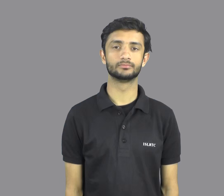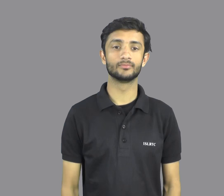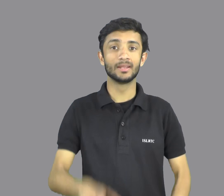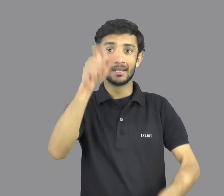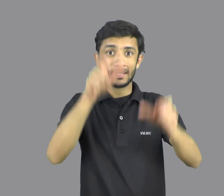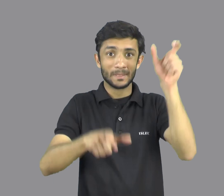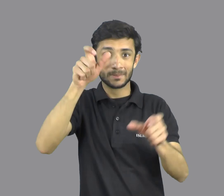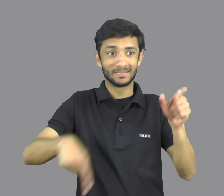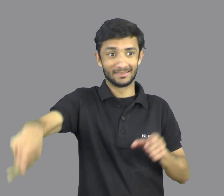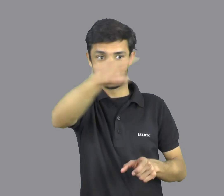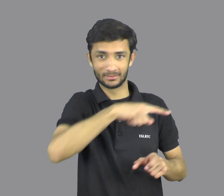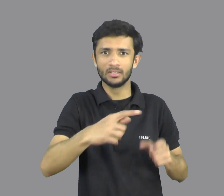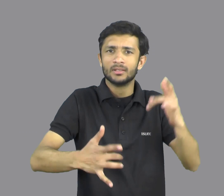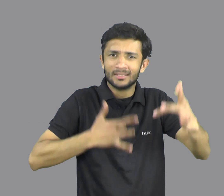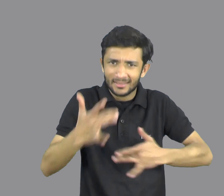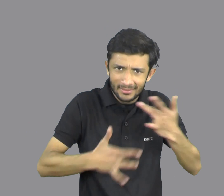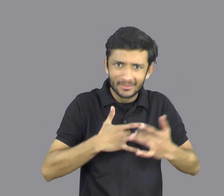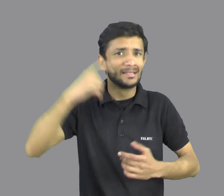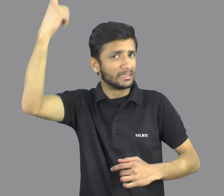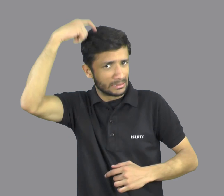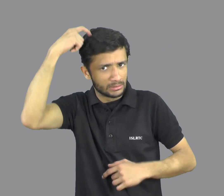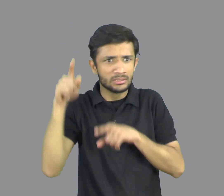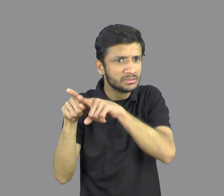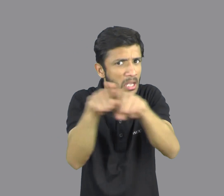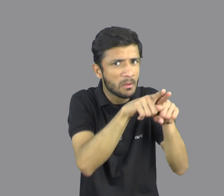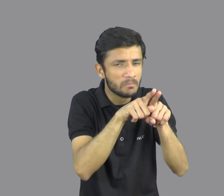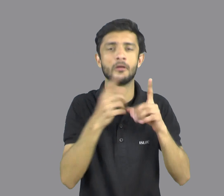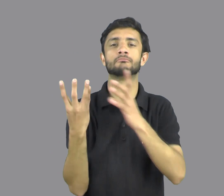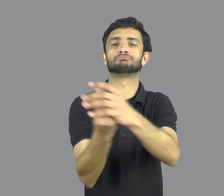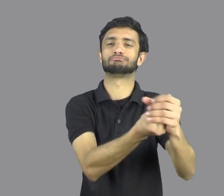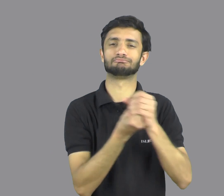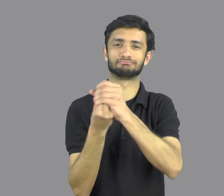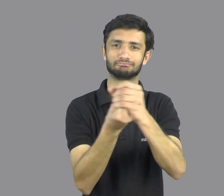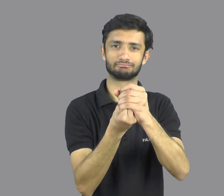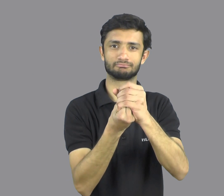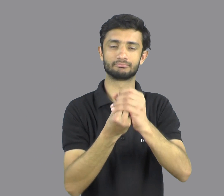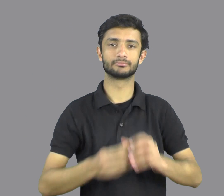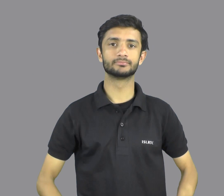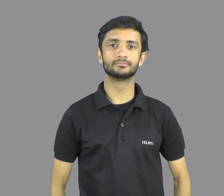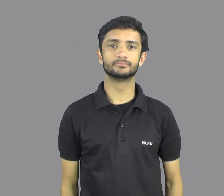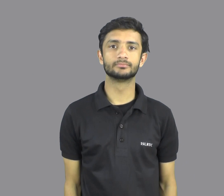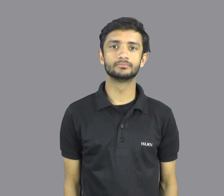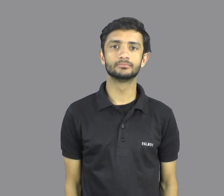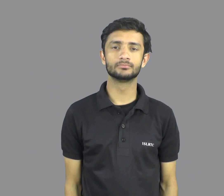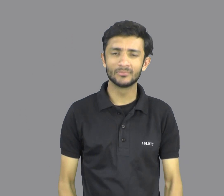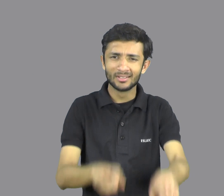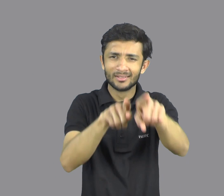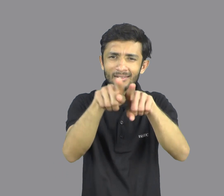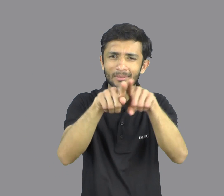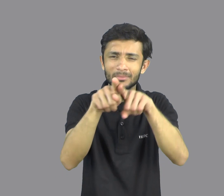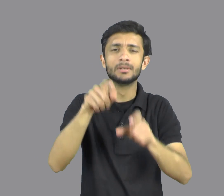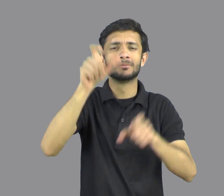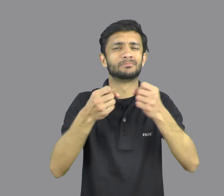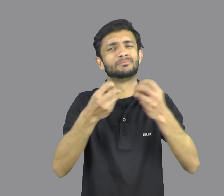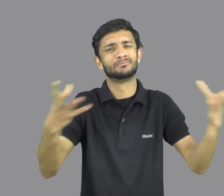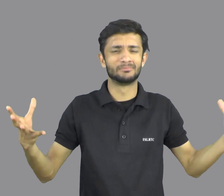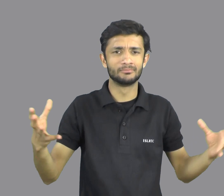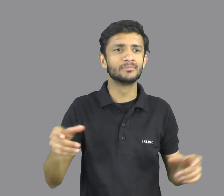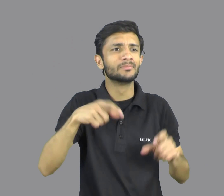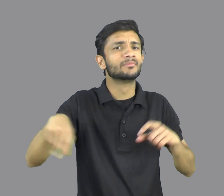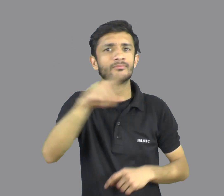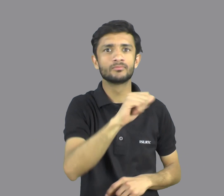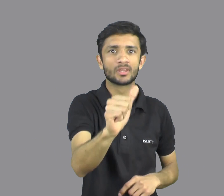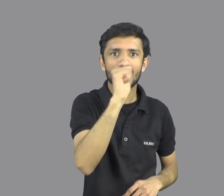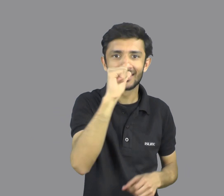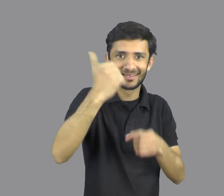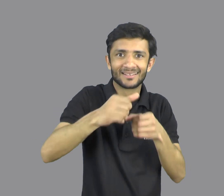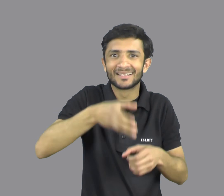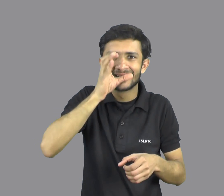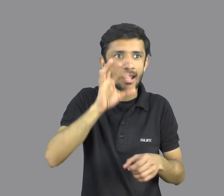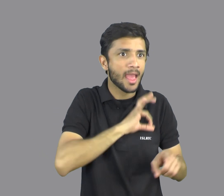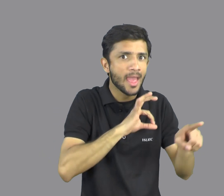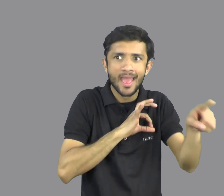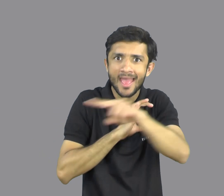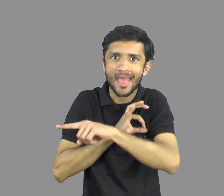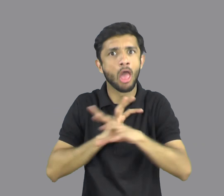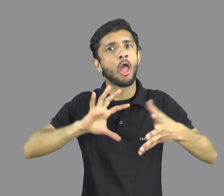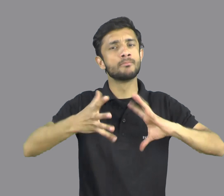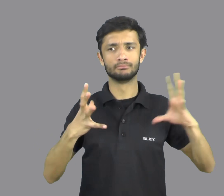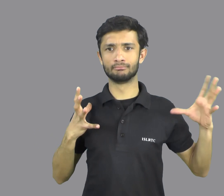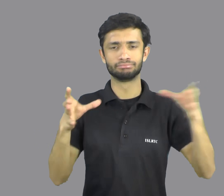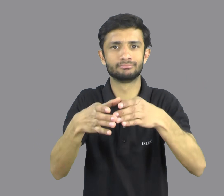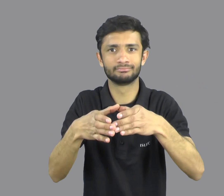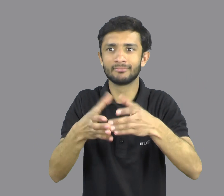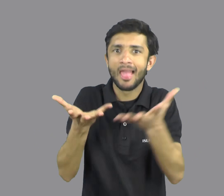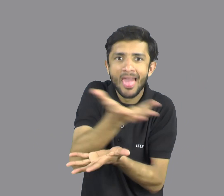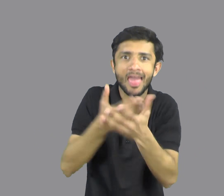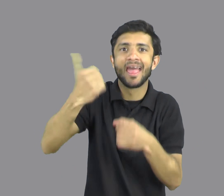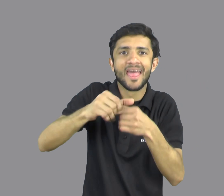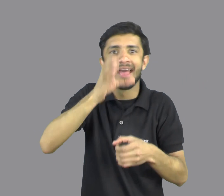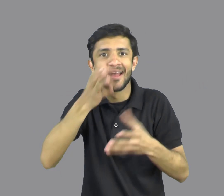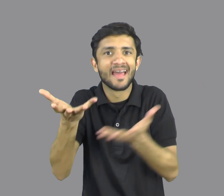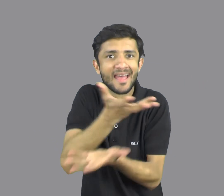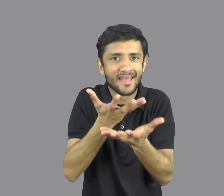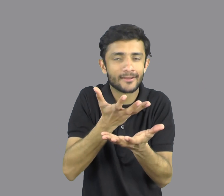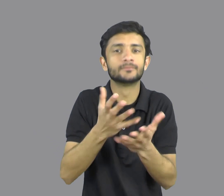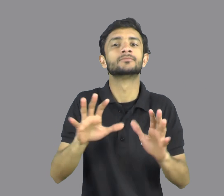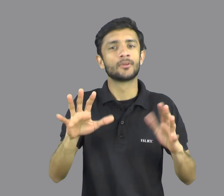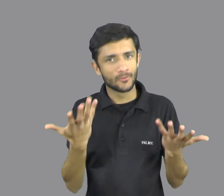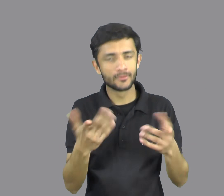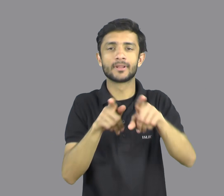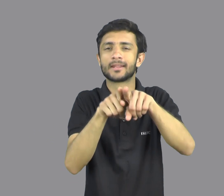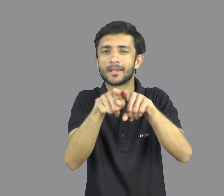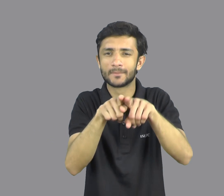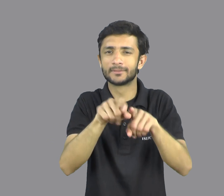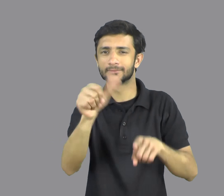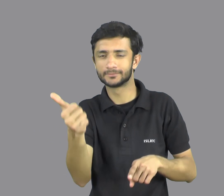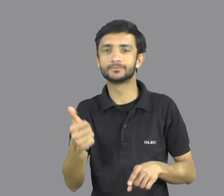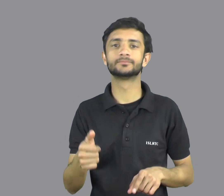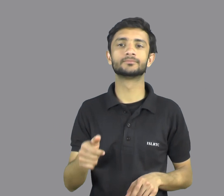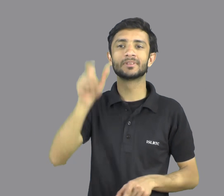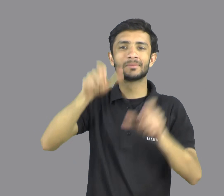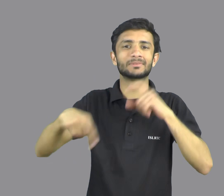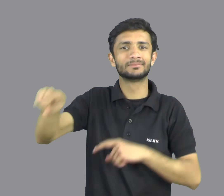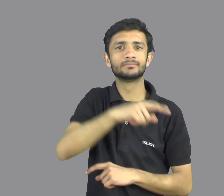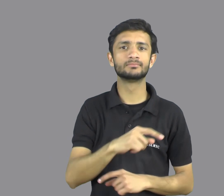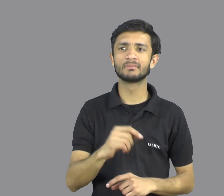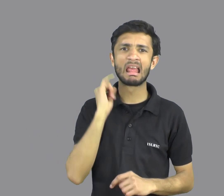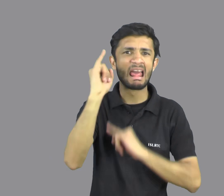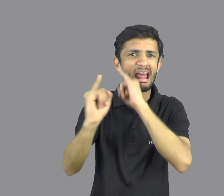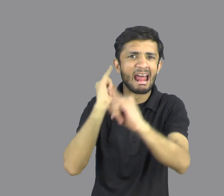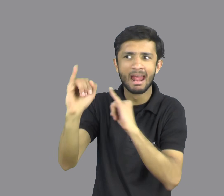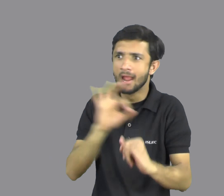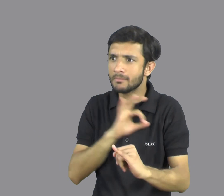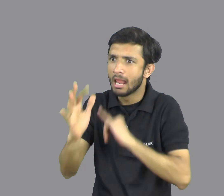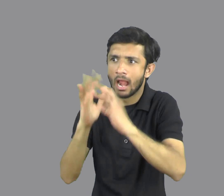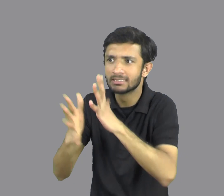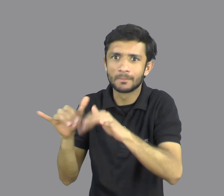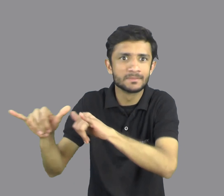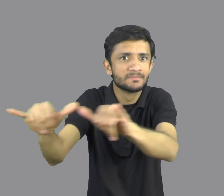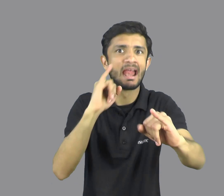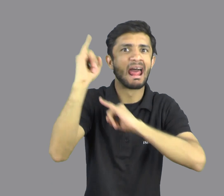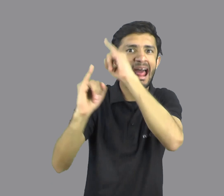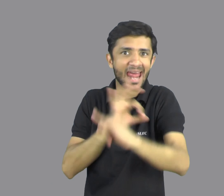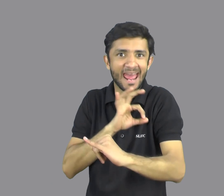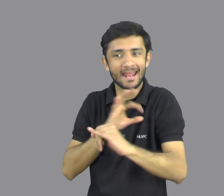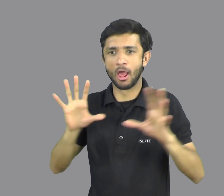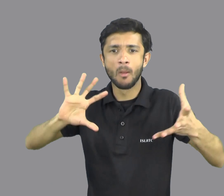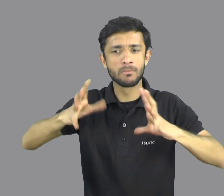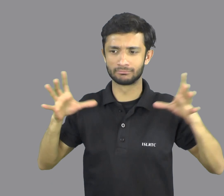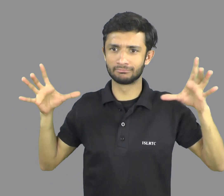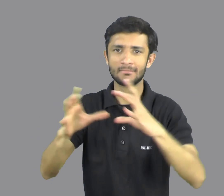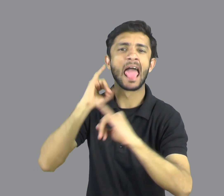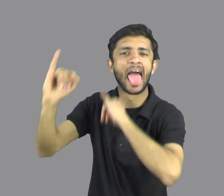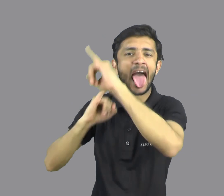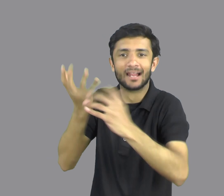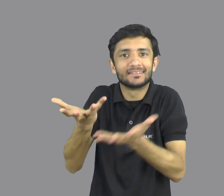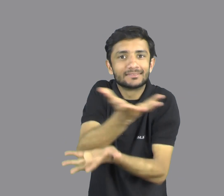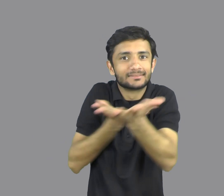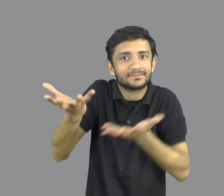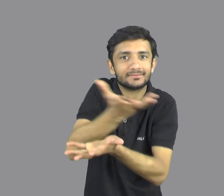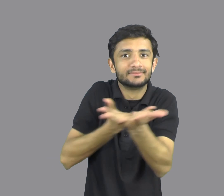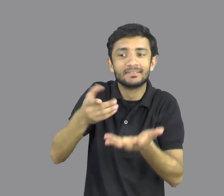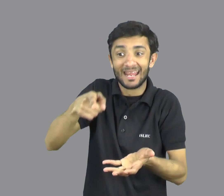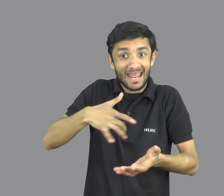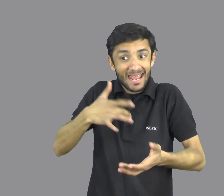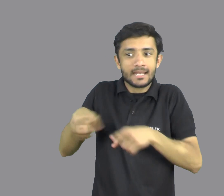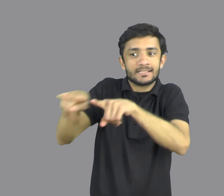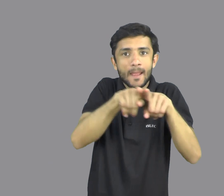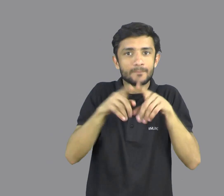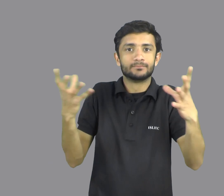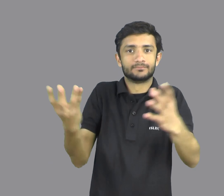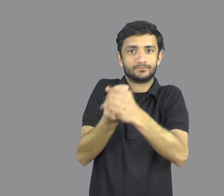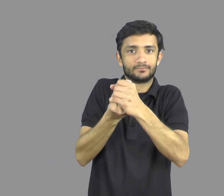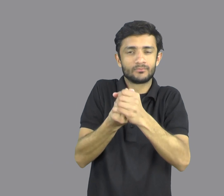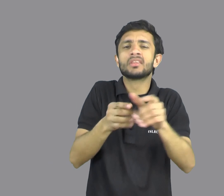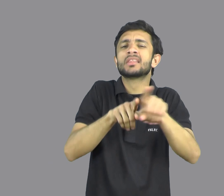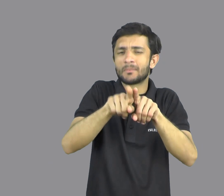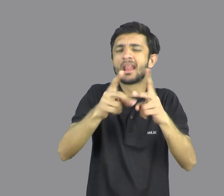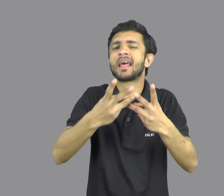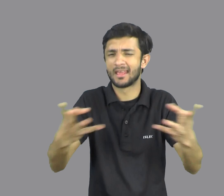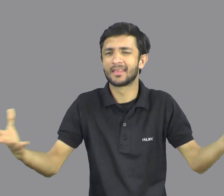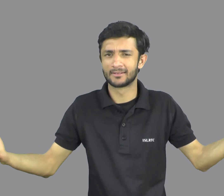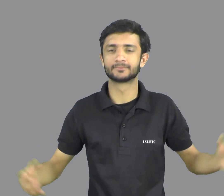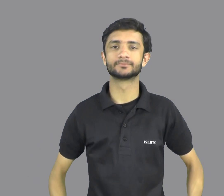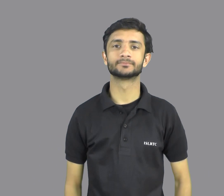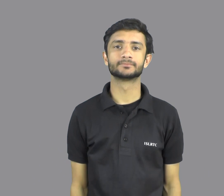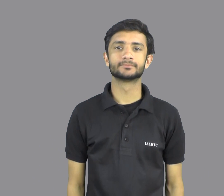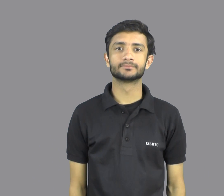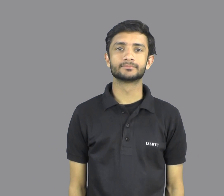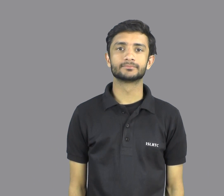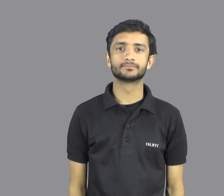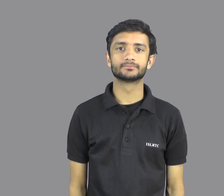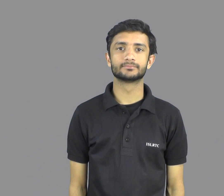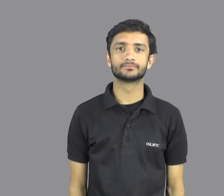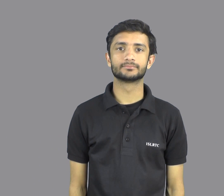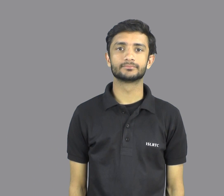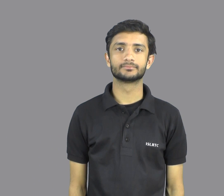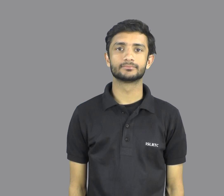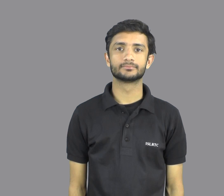Birds of a feather flock together.